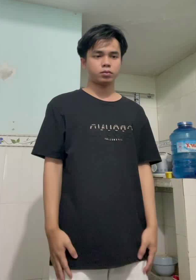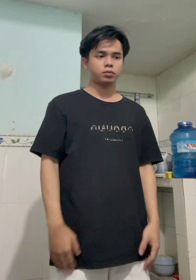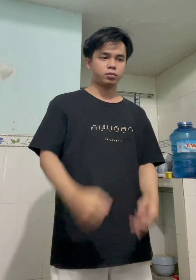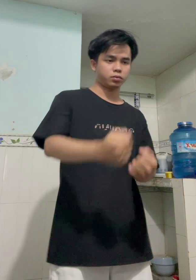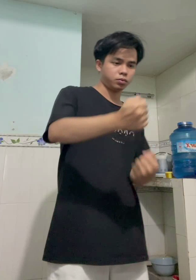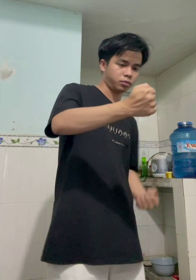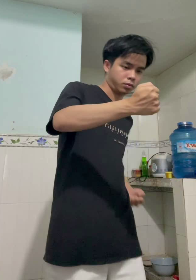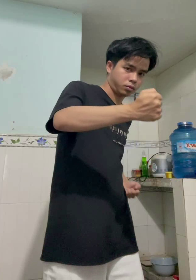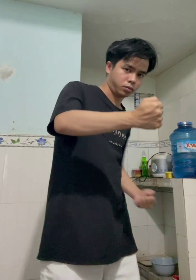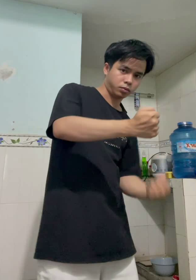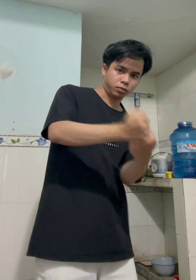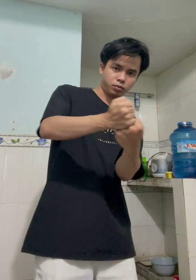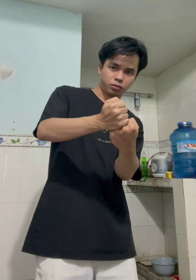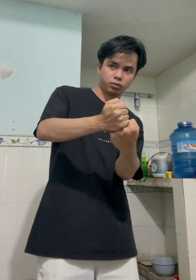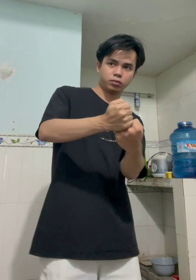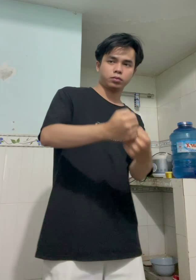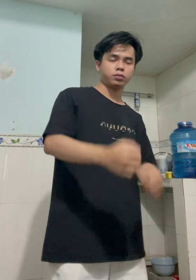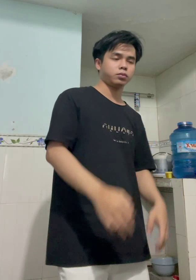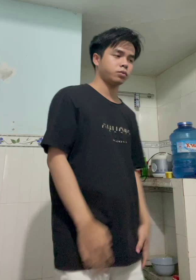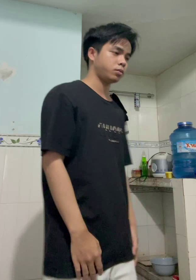ho tro